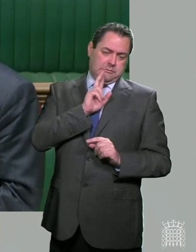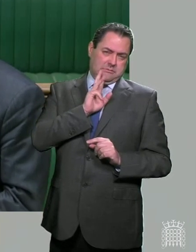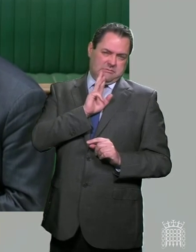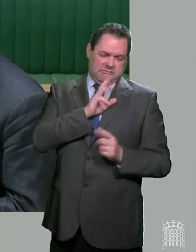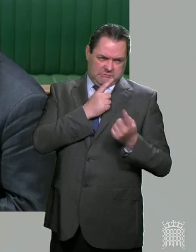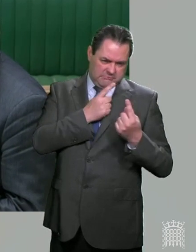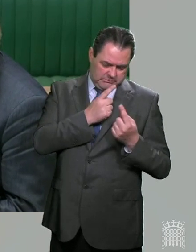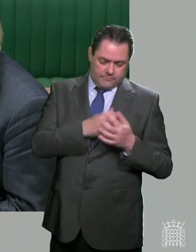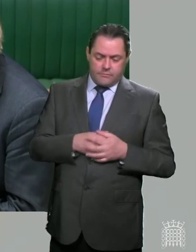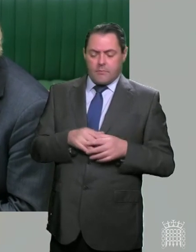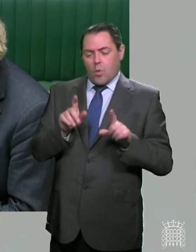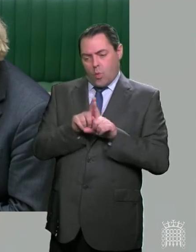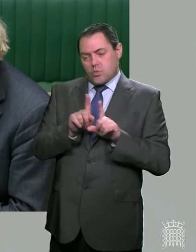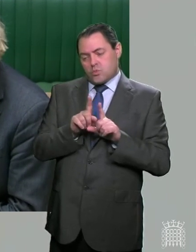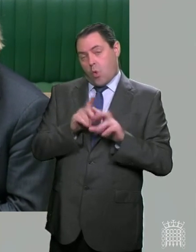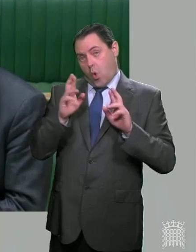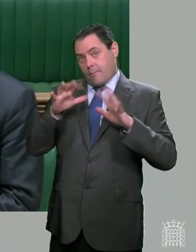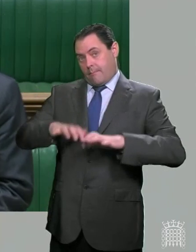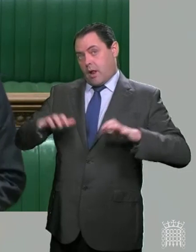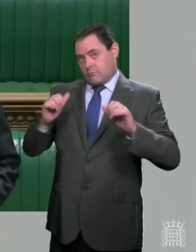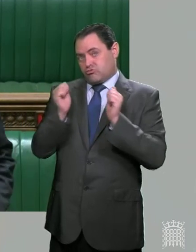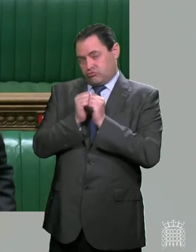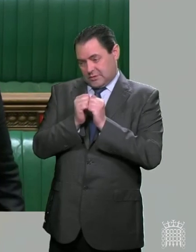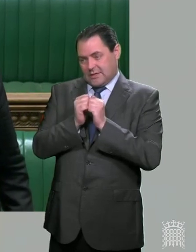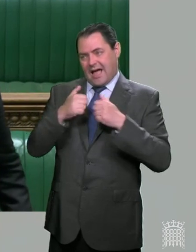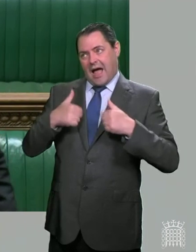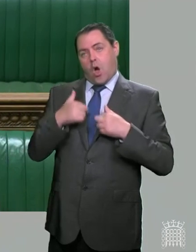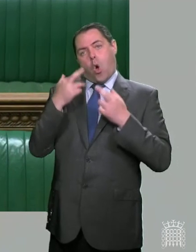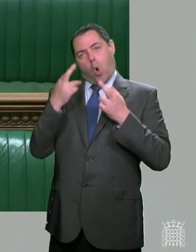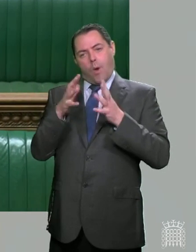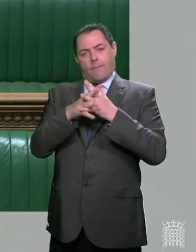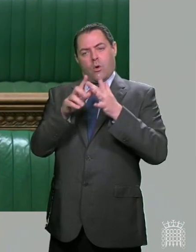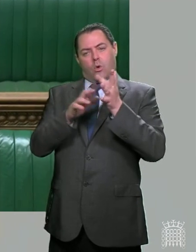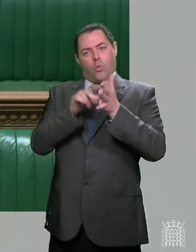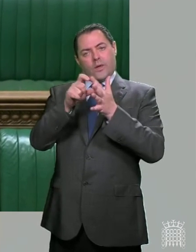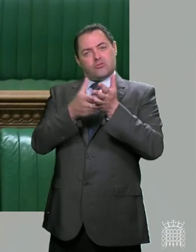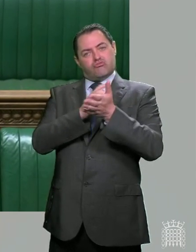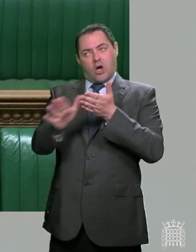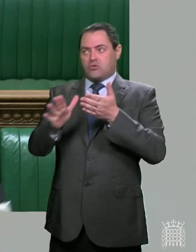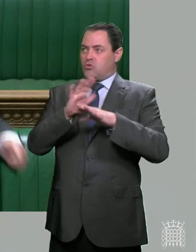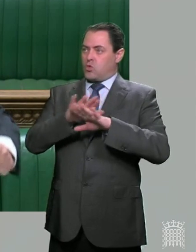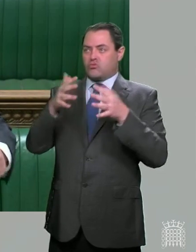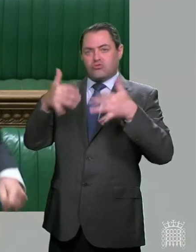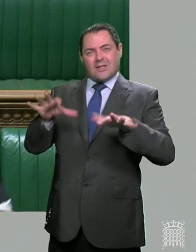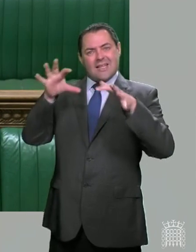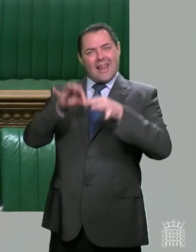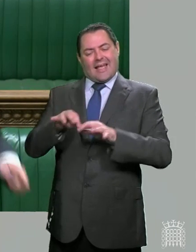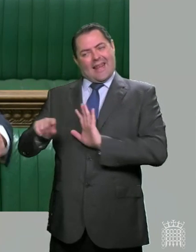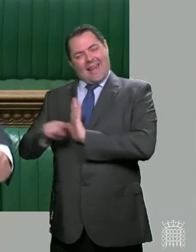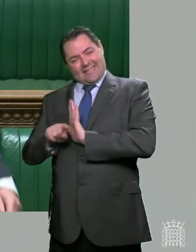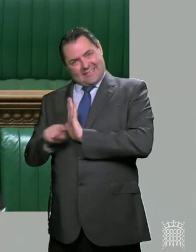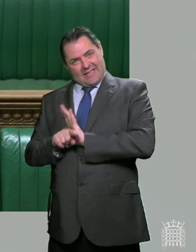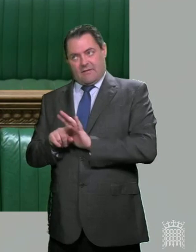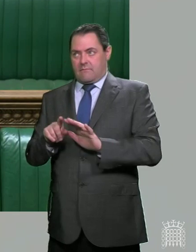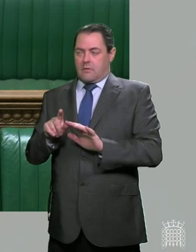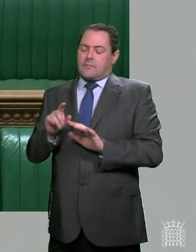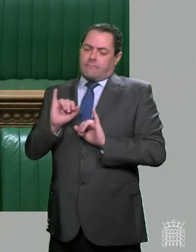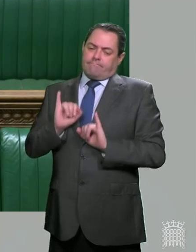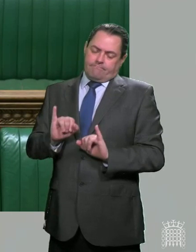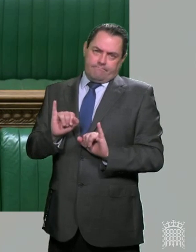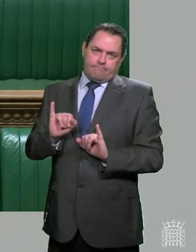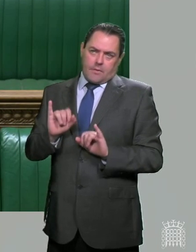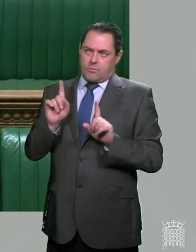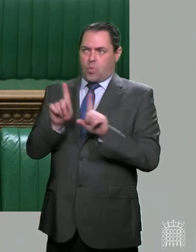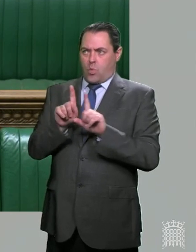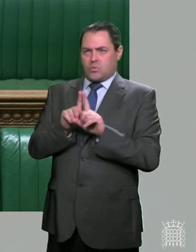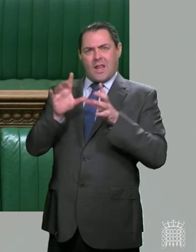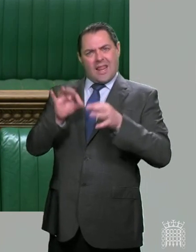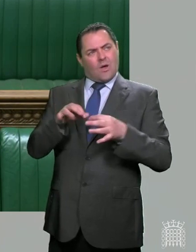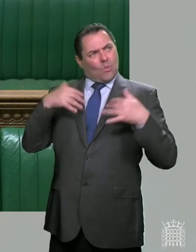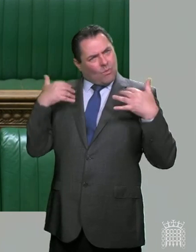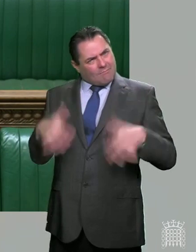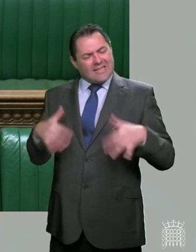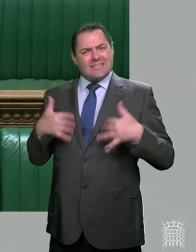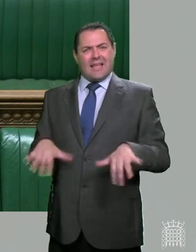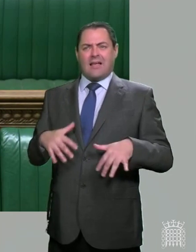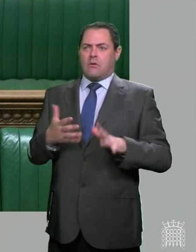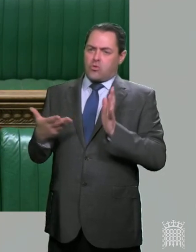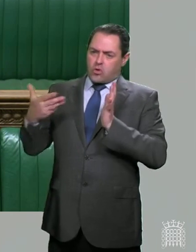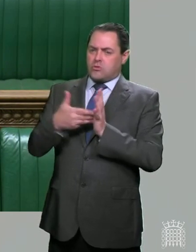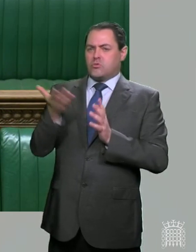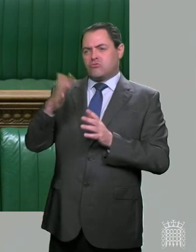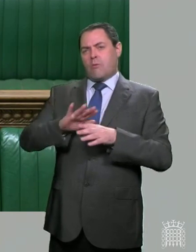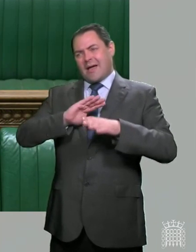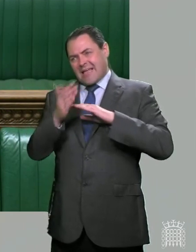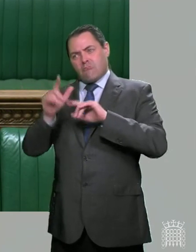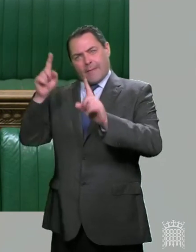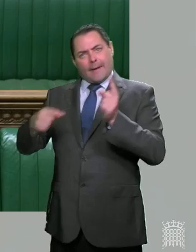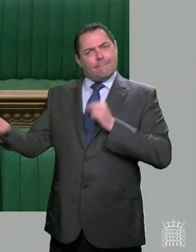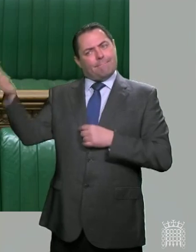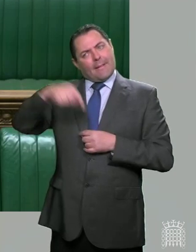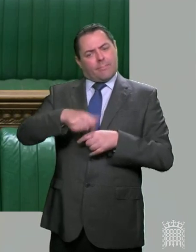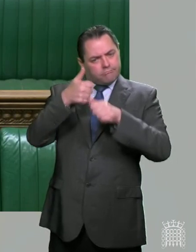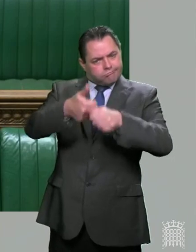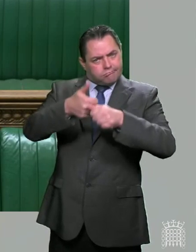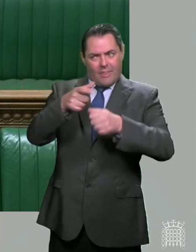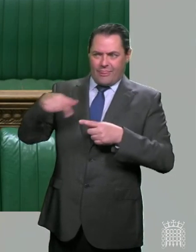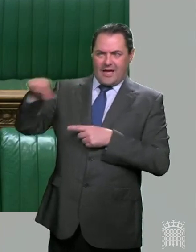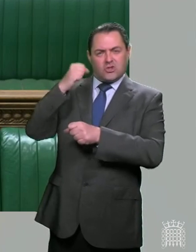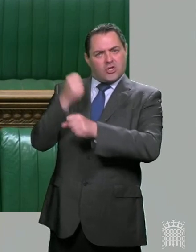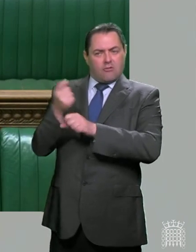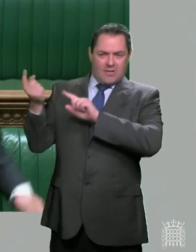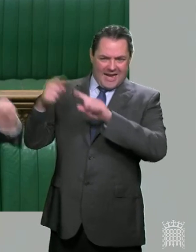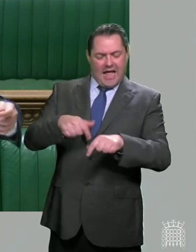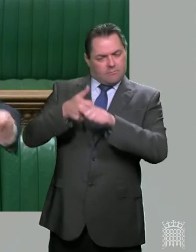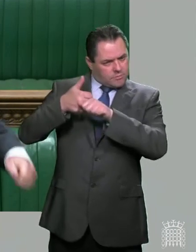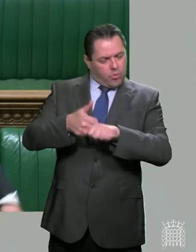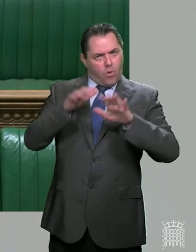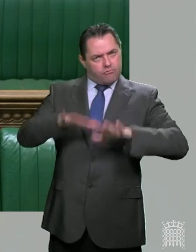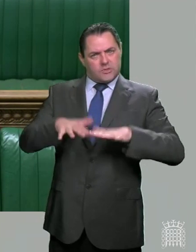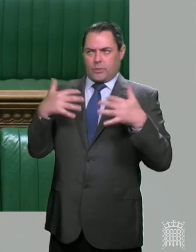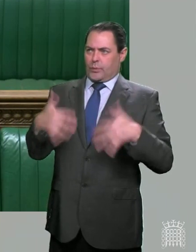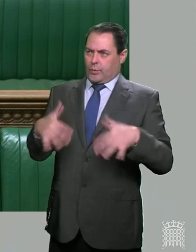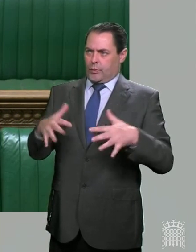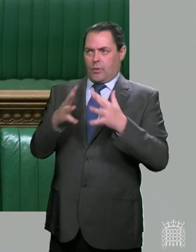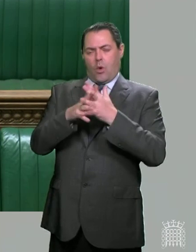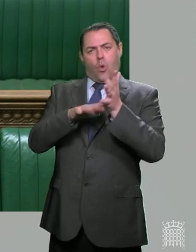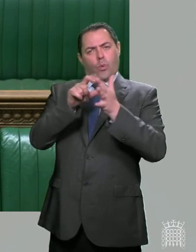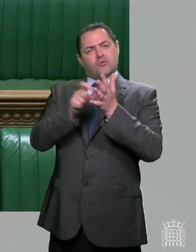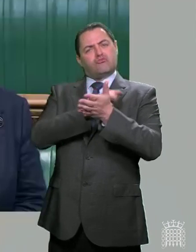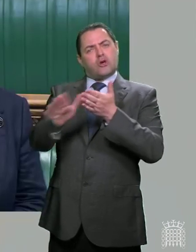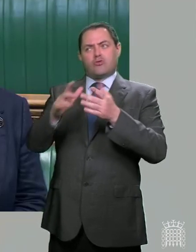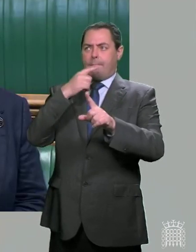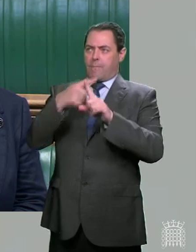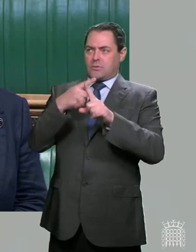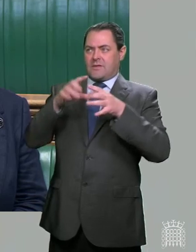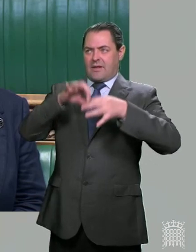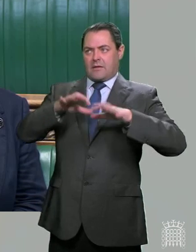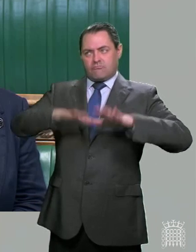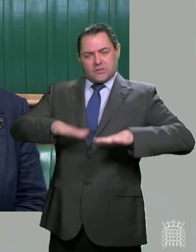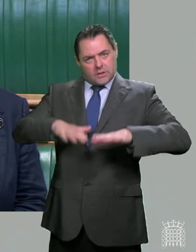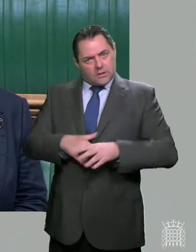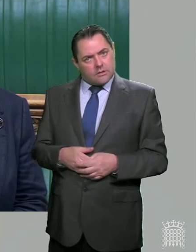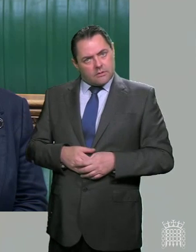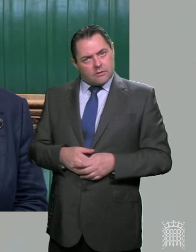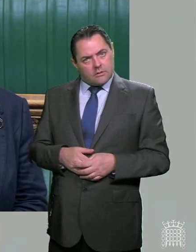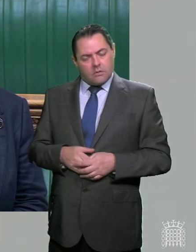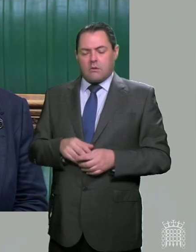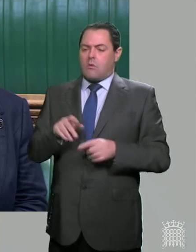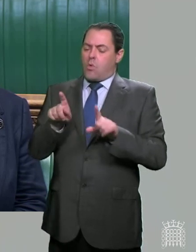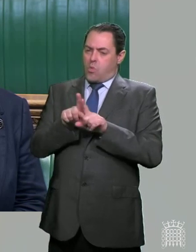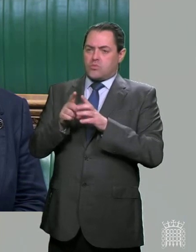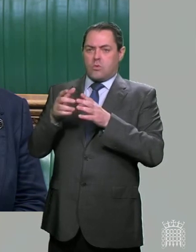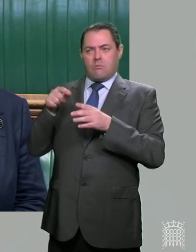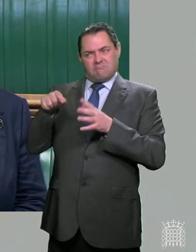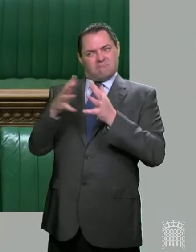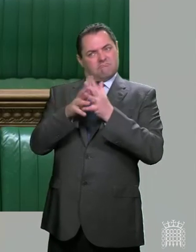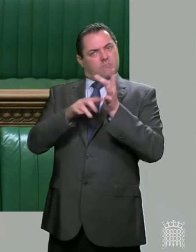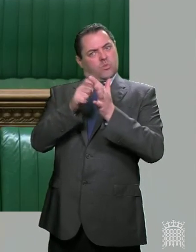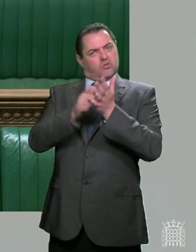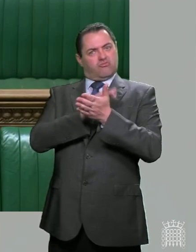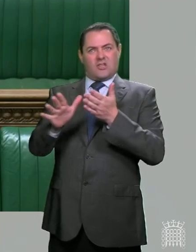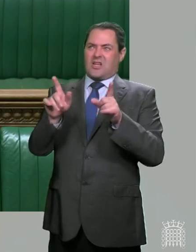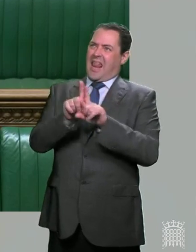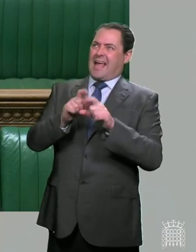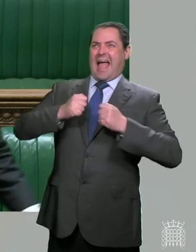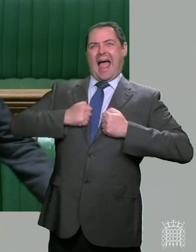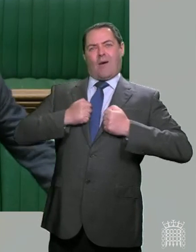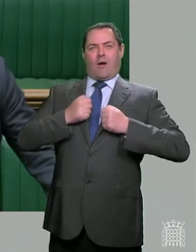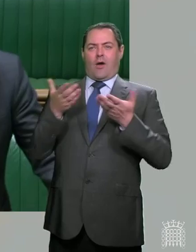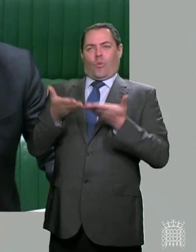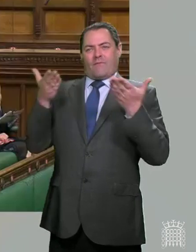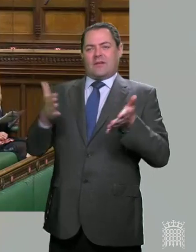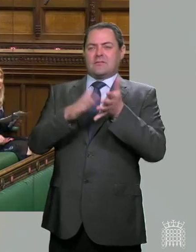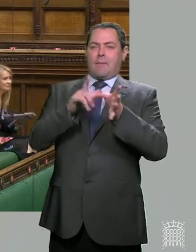I also said—I hope the House would agree—that I hope that in due time the name Windrush will be associated not just with that injustice, though it was appalling, but with the amazing contribution, sacrifice and effort of the Windrush generation to this country, that Windrush is a positive name for the people of this country, and that, indeed, Windrush is regarded as the Mayflower of our country.